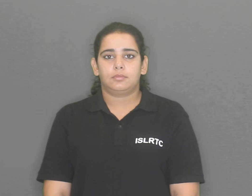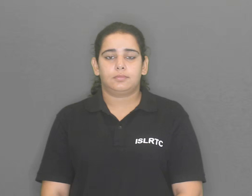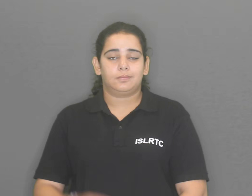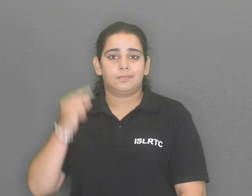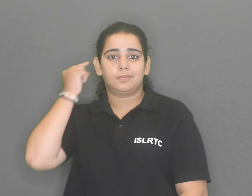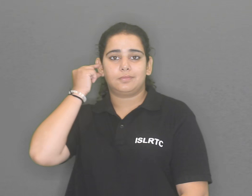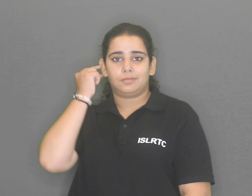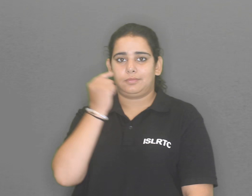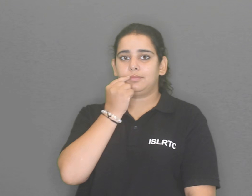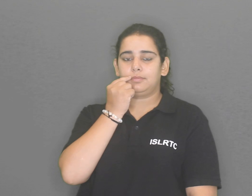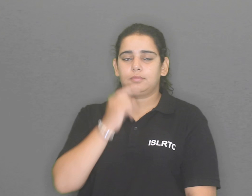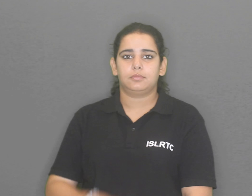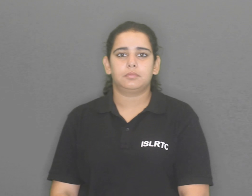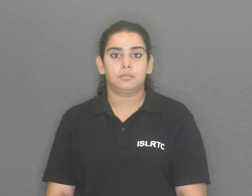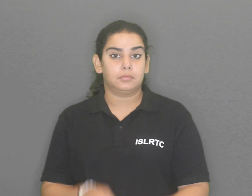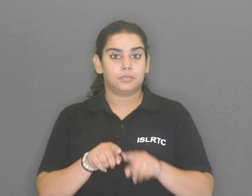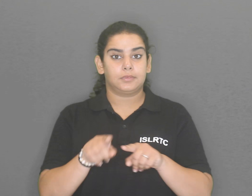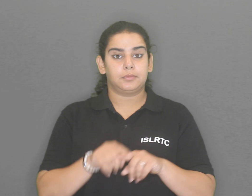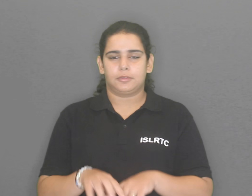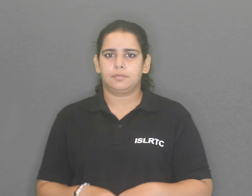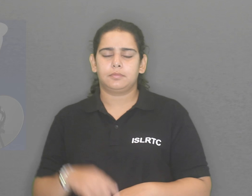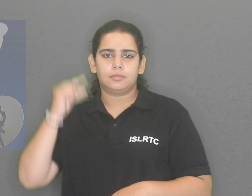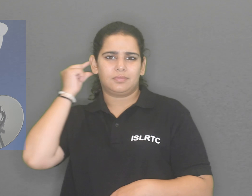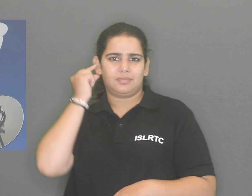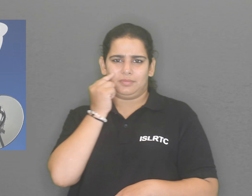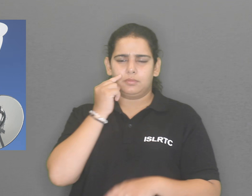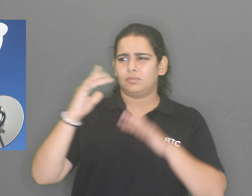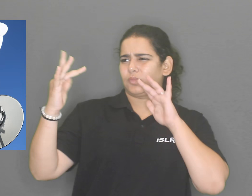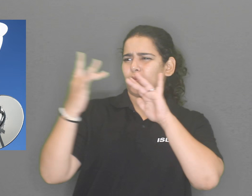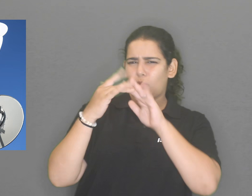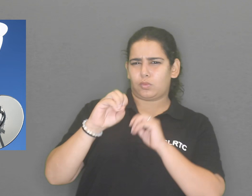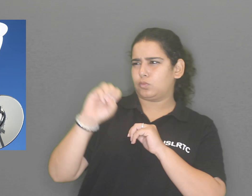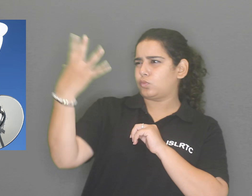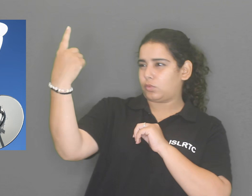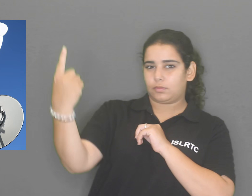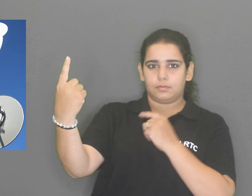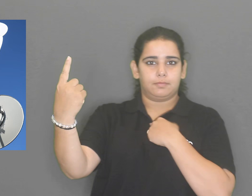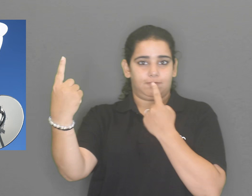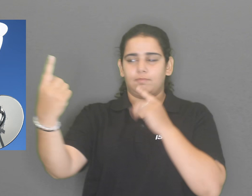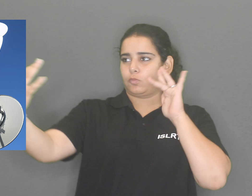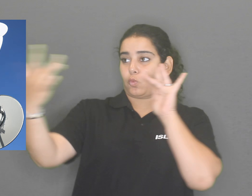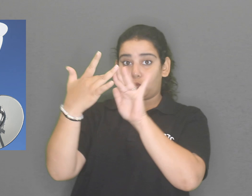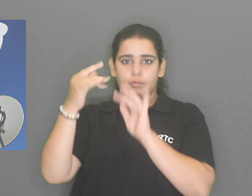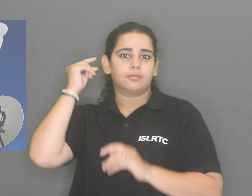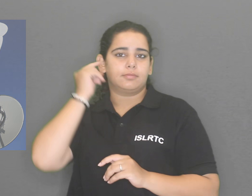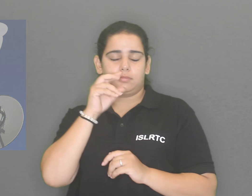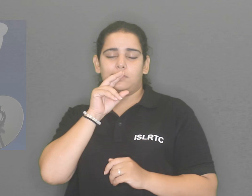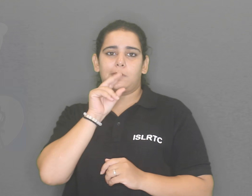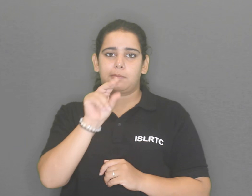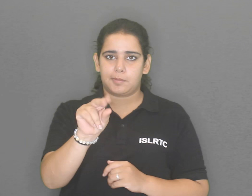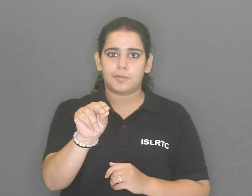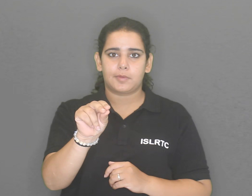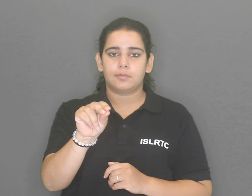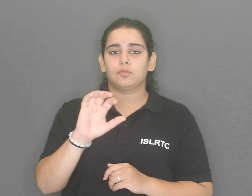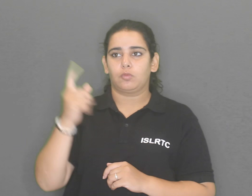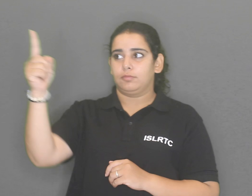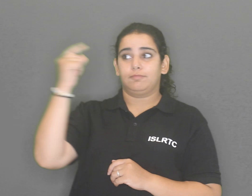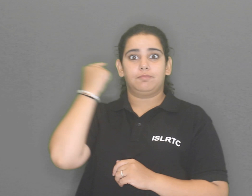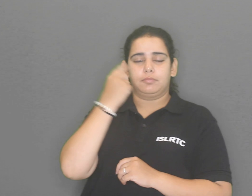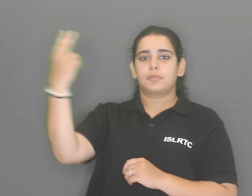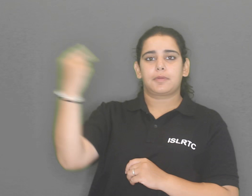Telecommunication Communication over a distance by cable, telegraph, telephone, or broadcasting